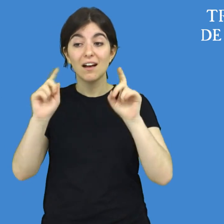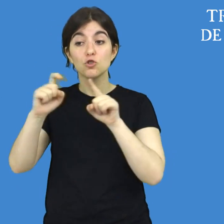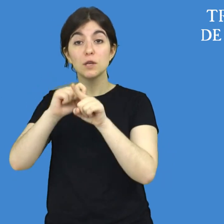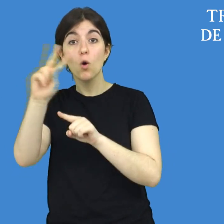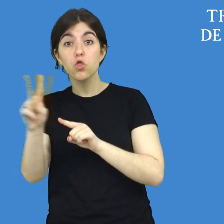tipo